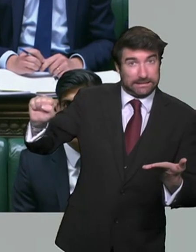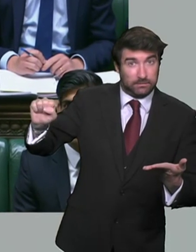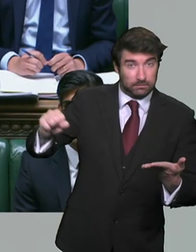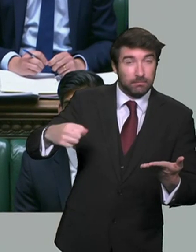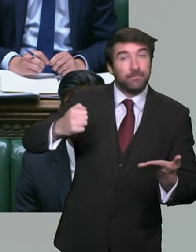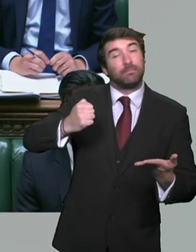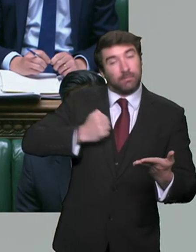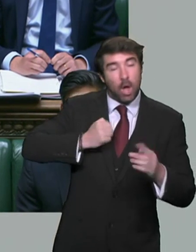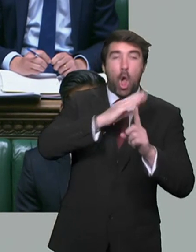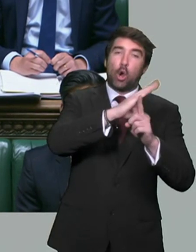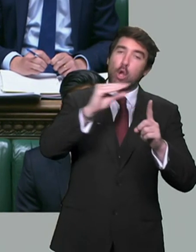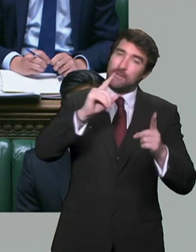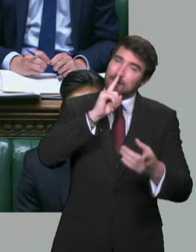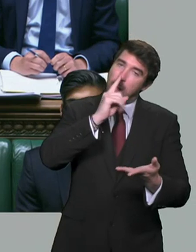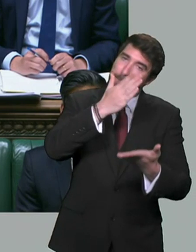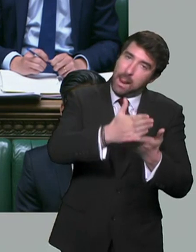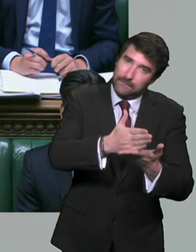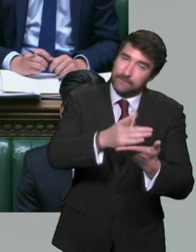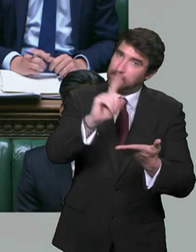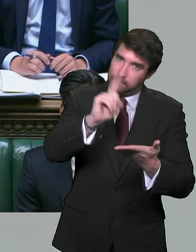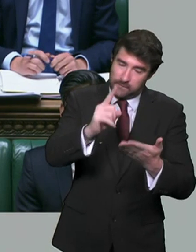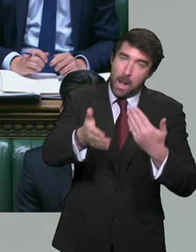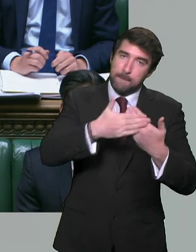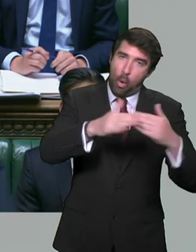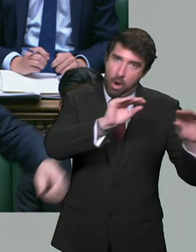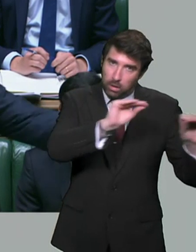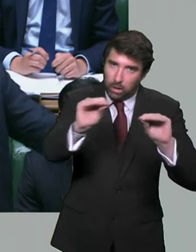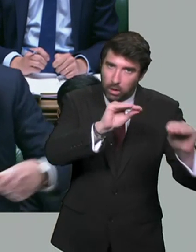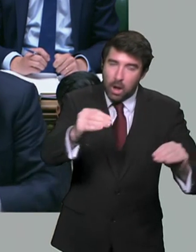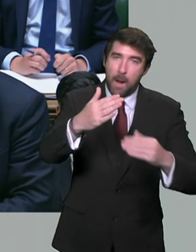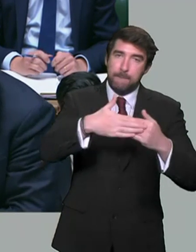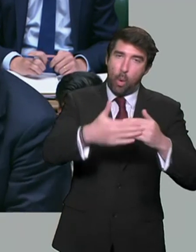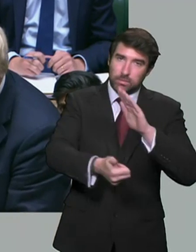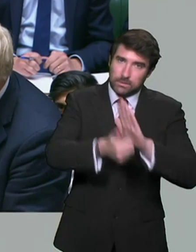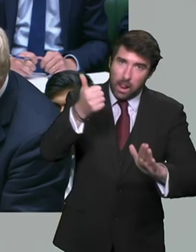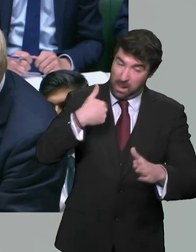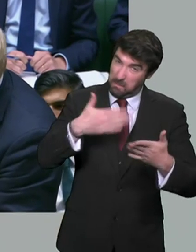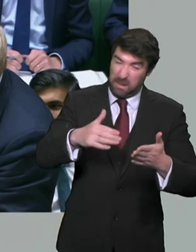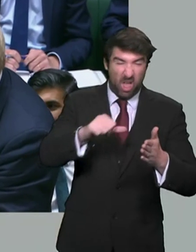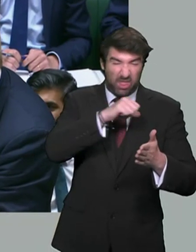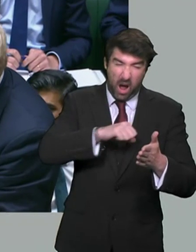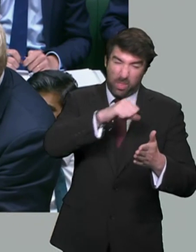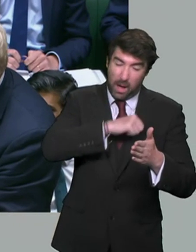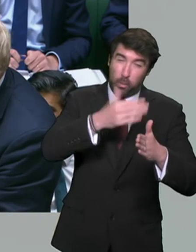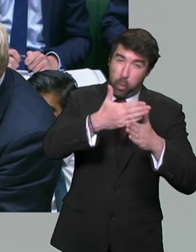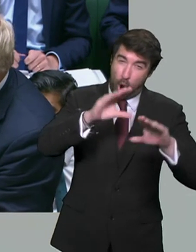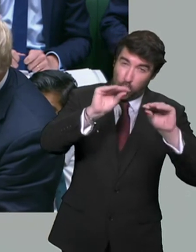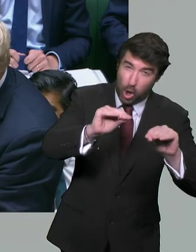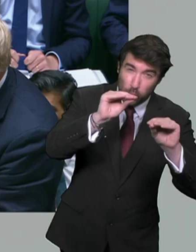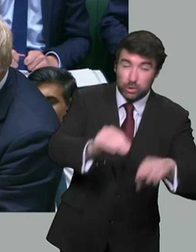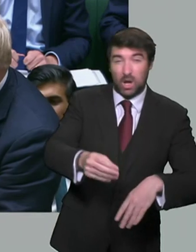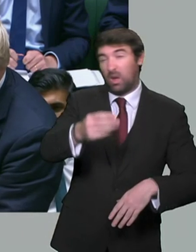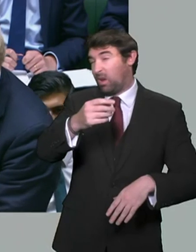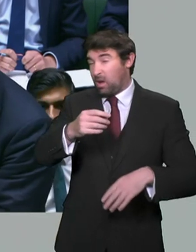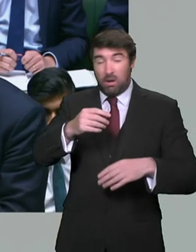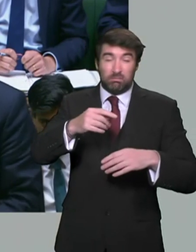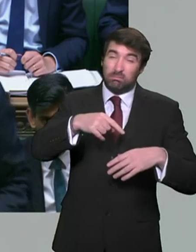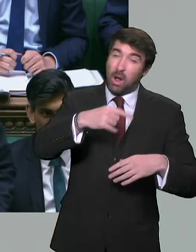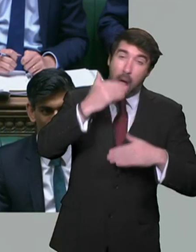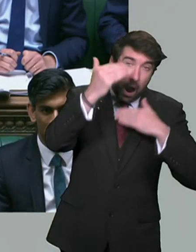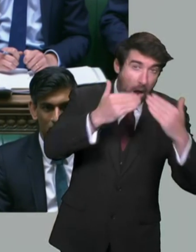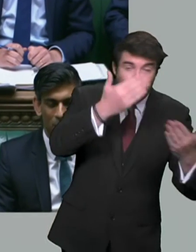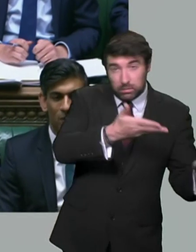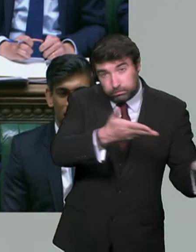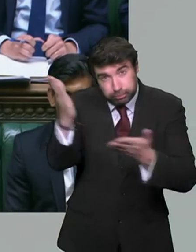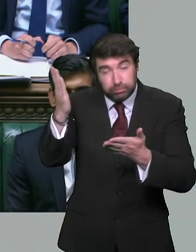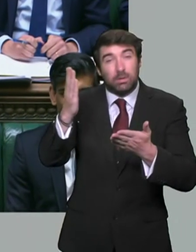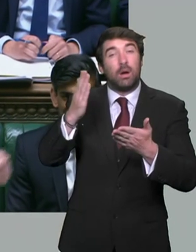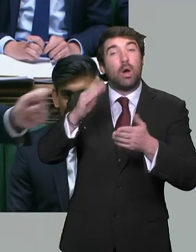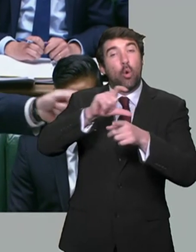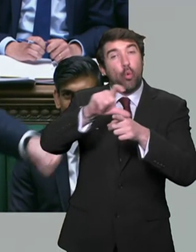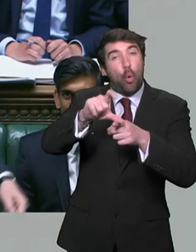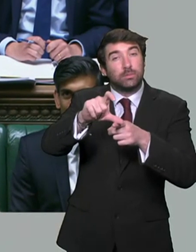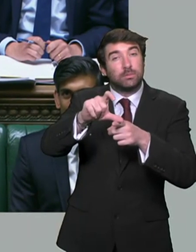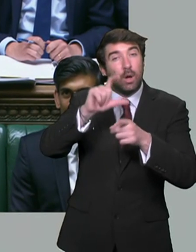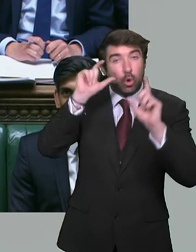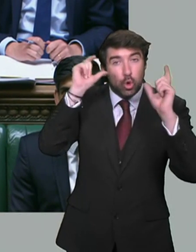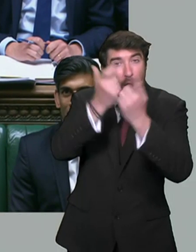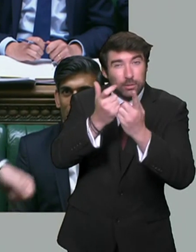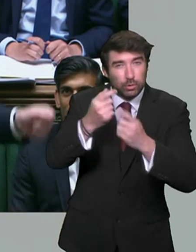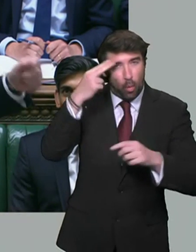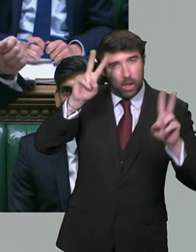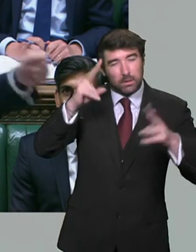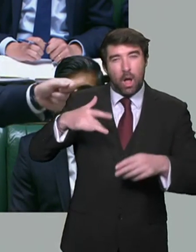That is why we are investing in 13,500 work coaches and £3,000 a year for 11 million adults across this country to train under the lifetime skills guarantee, and it is working.